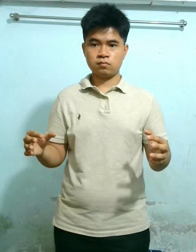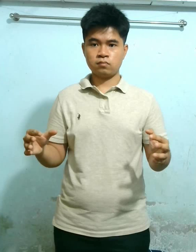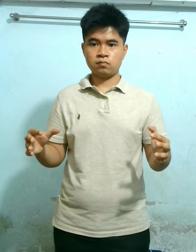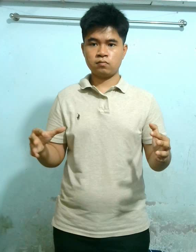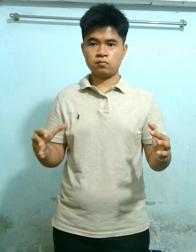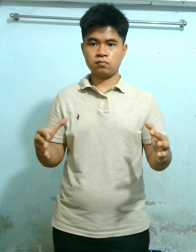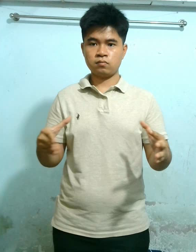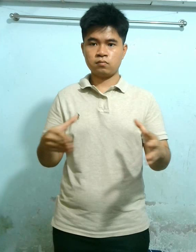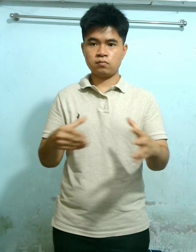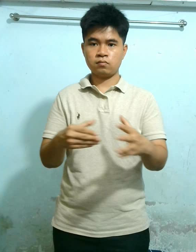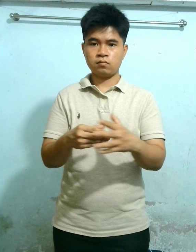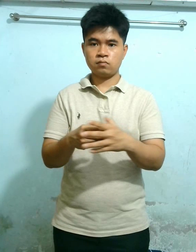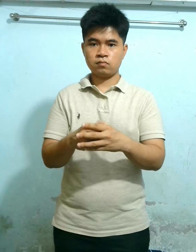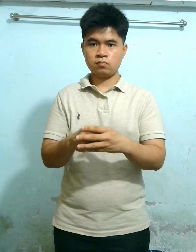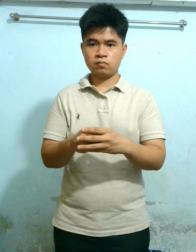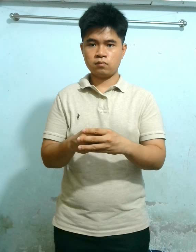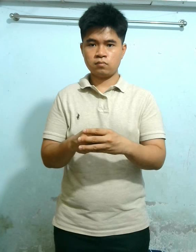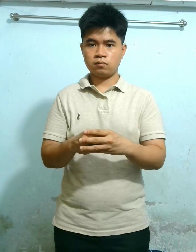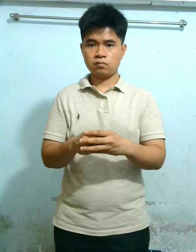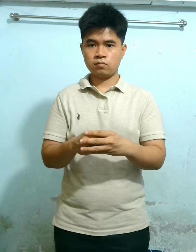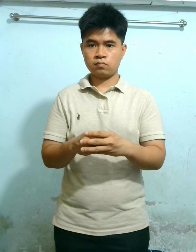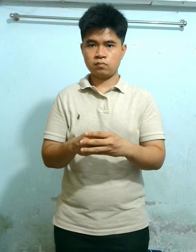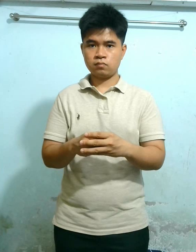nhom